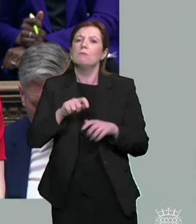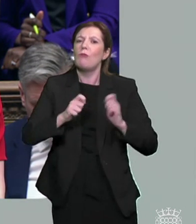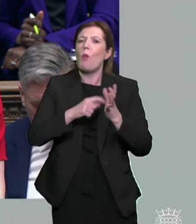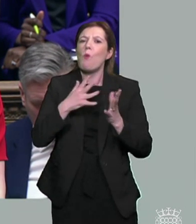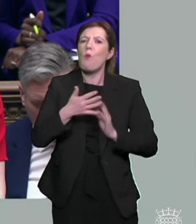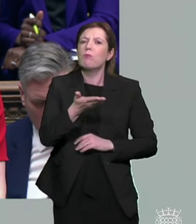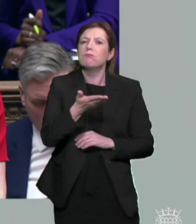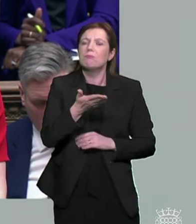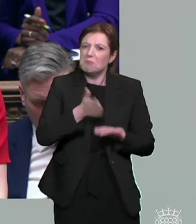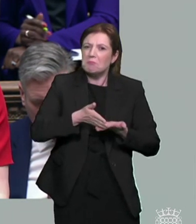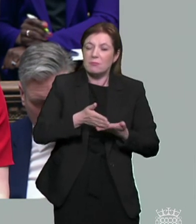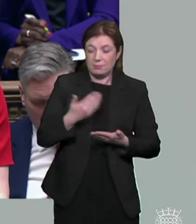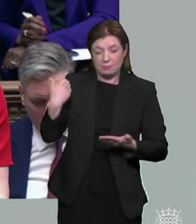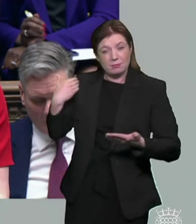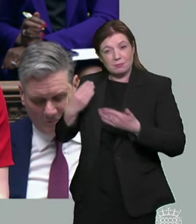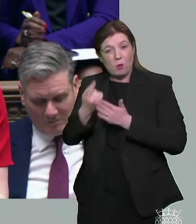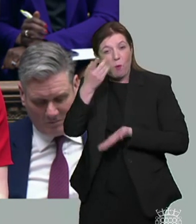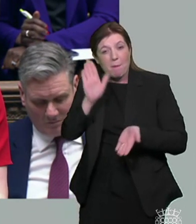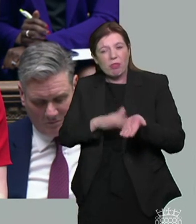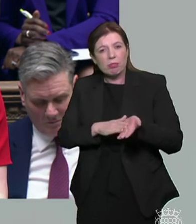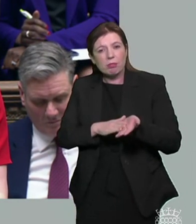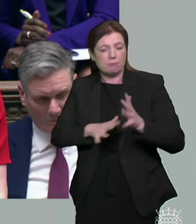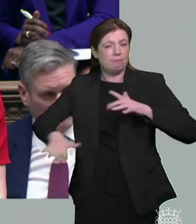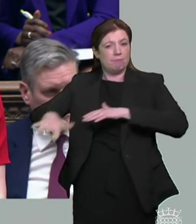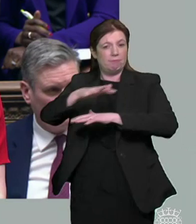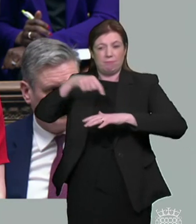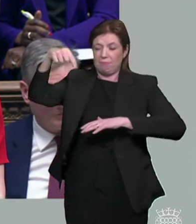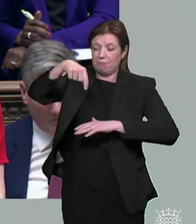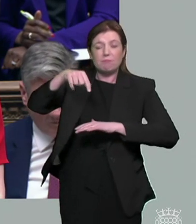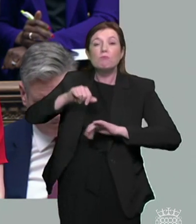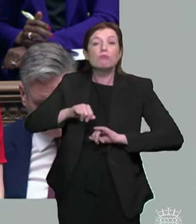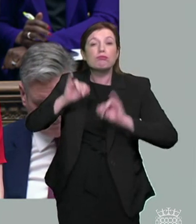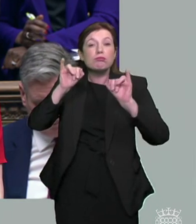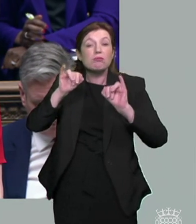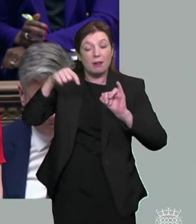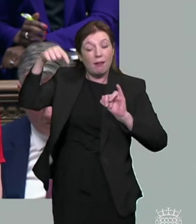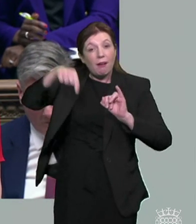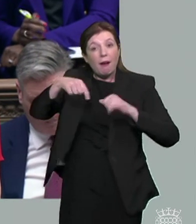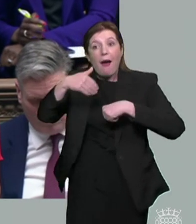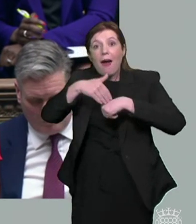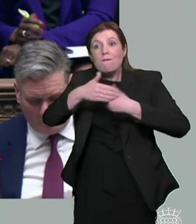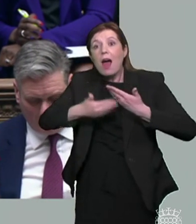Just one month after the invasion, so much has changed, and there will be repercussions for years to come.